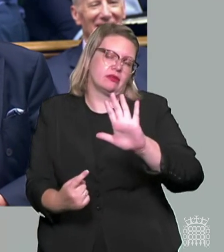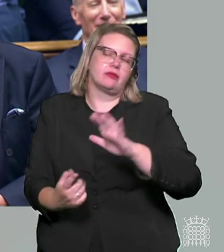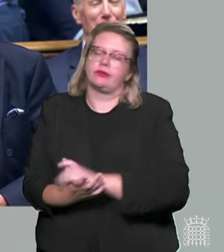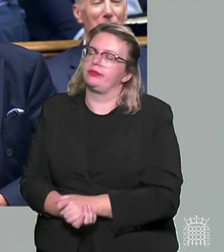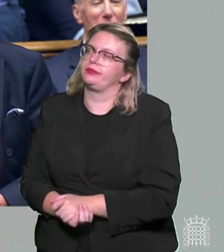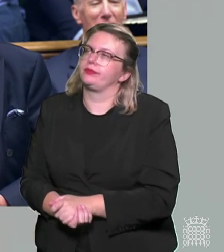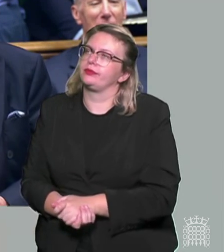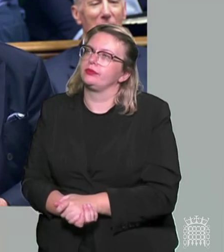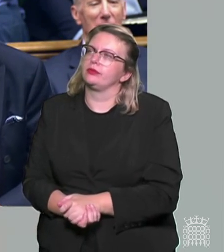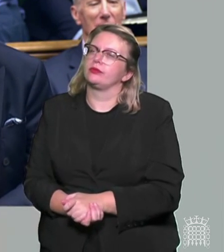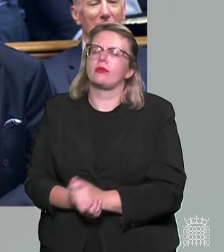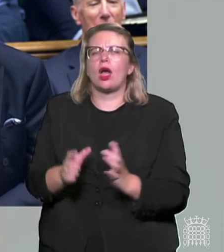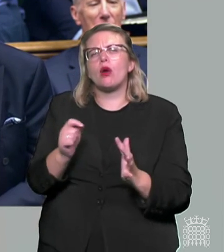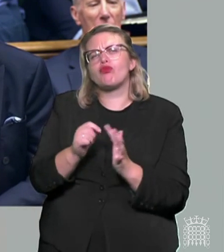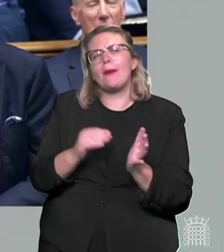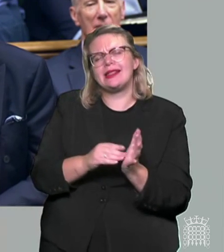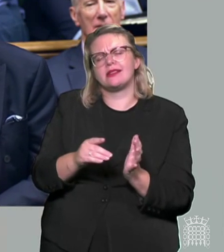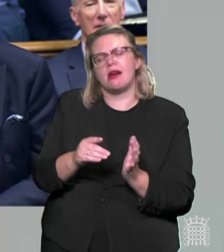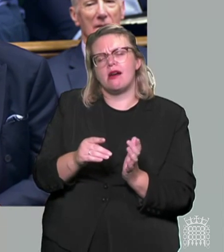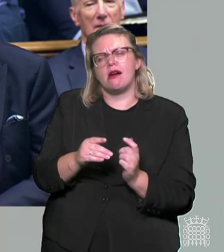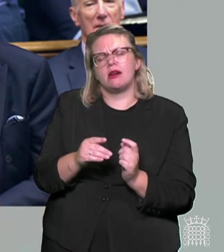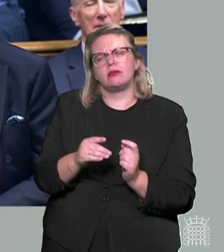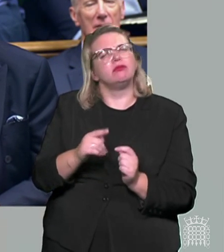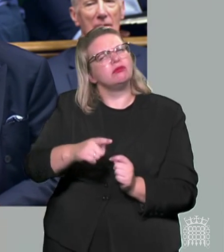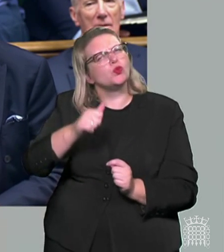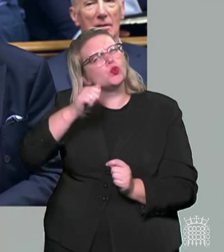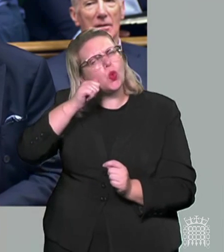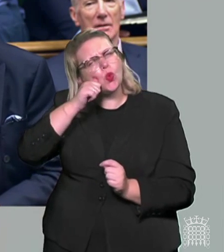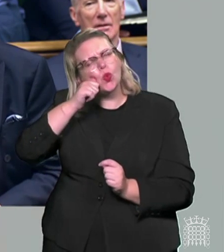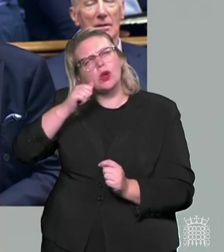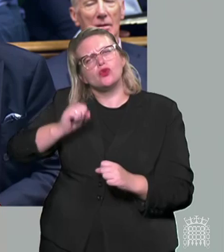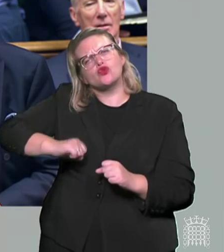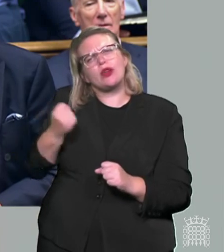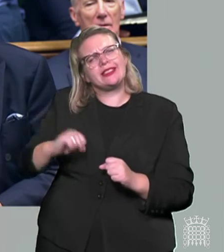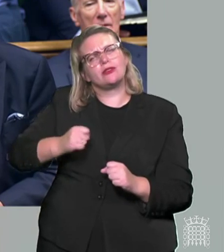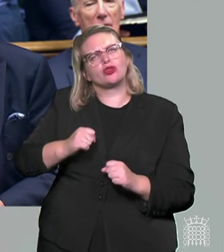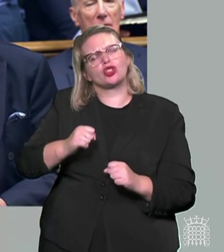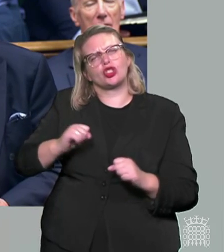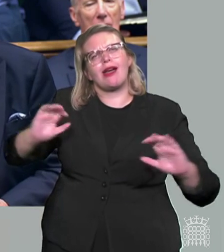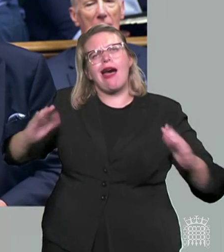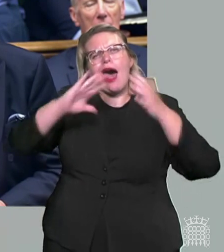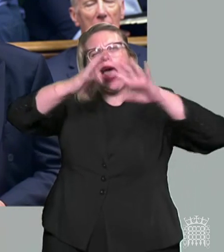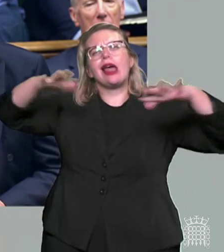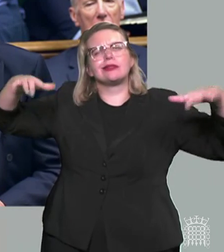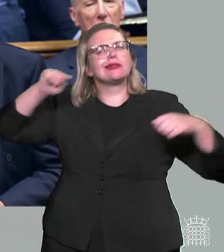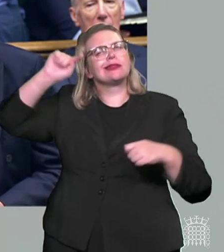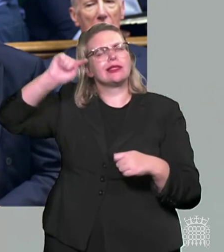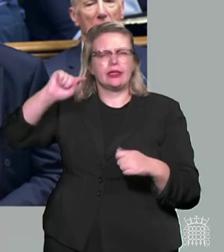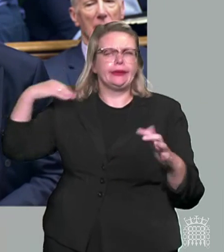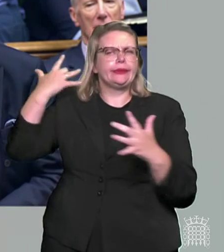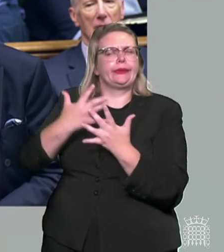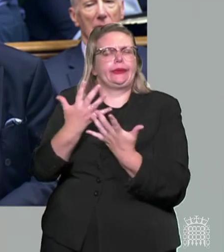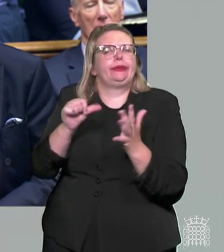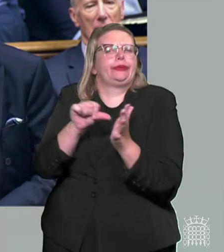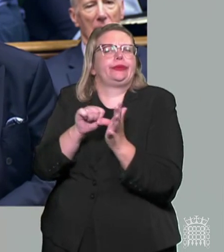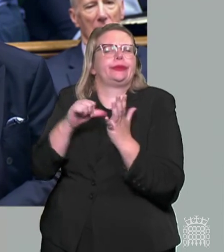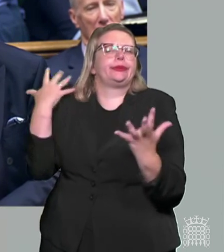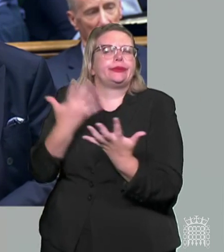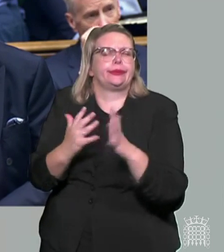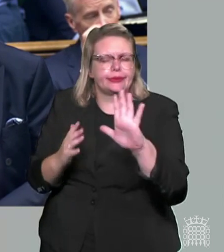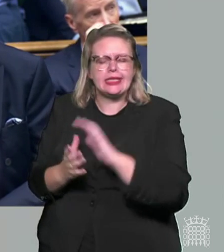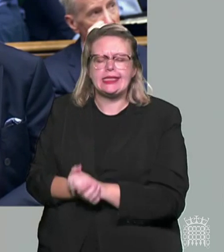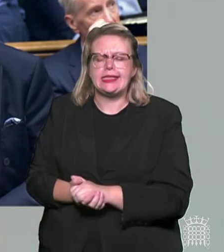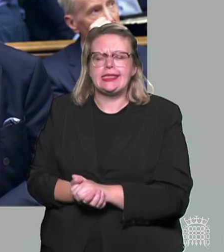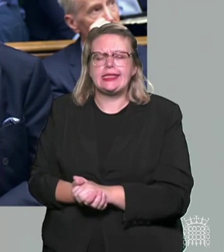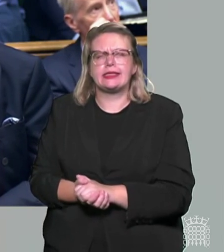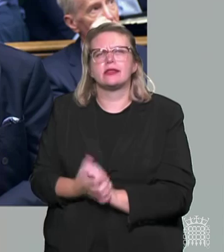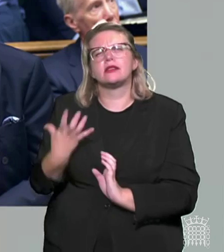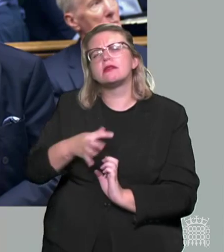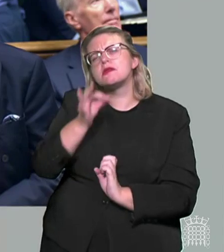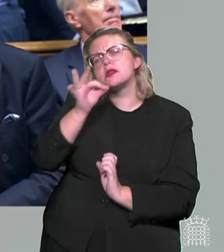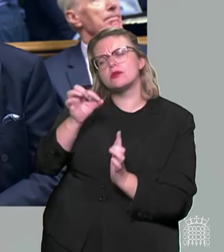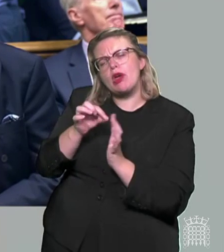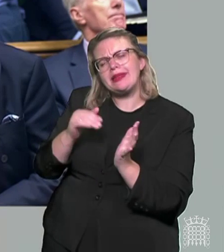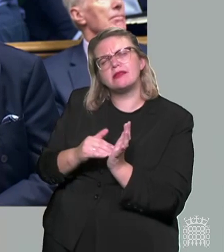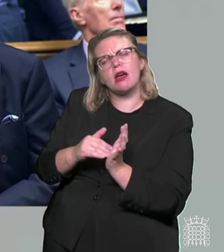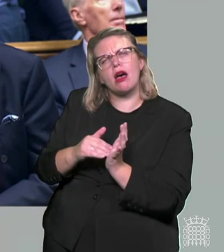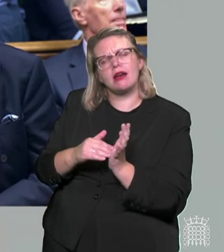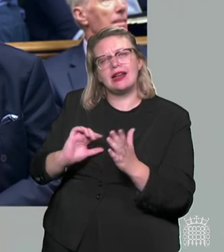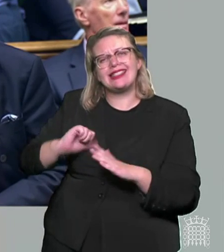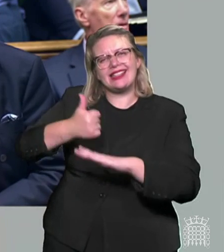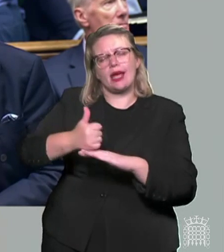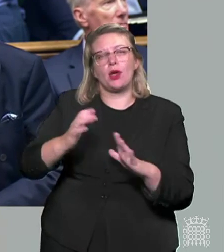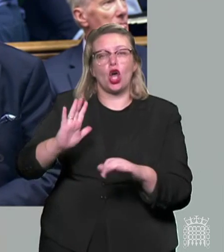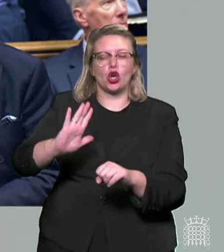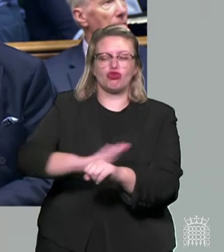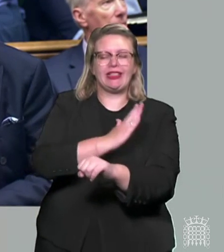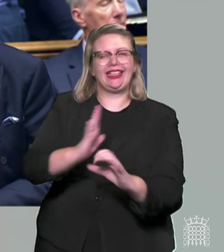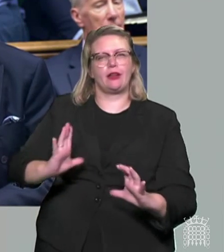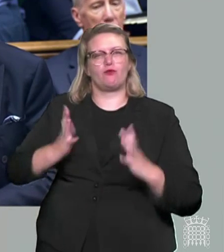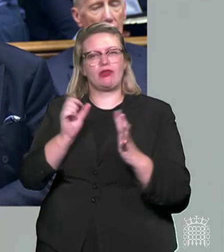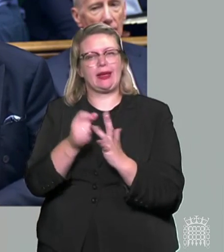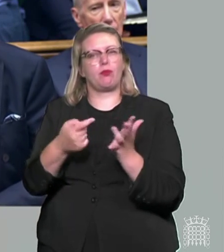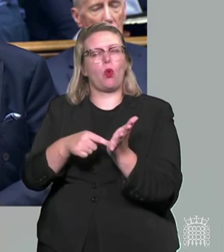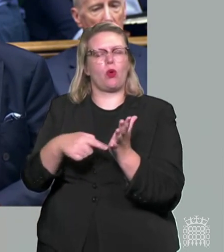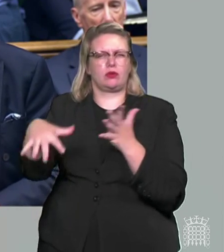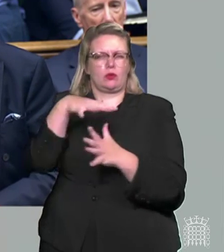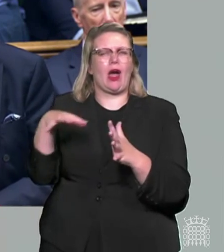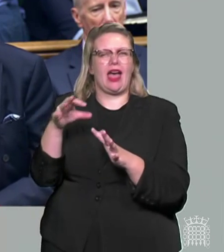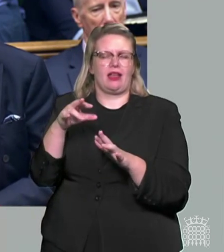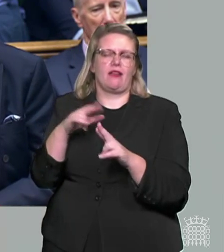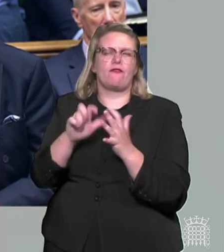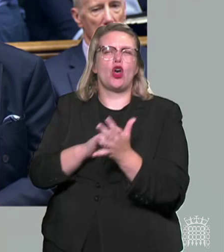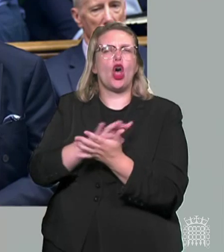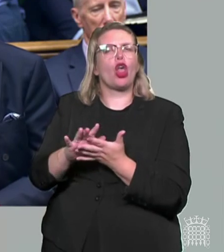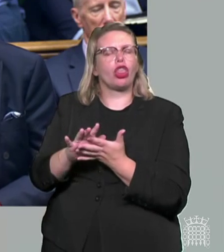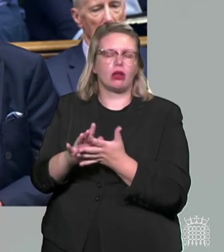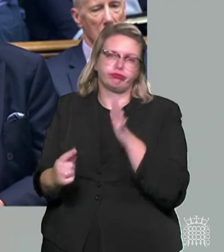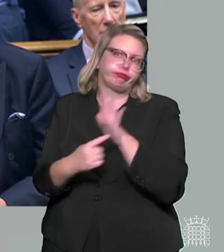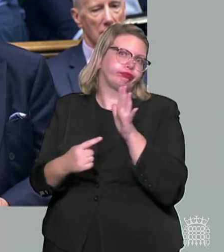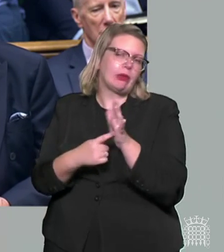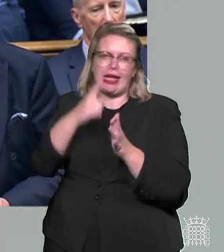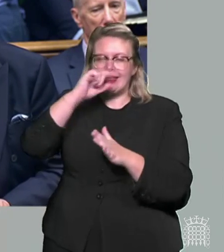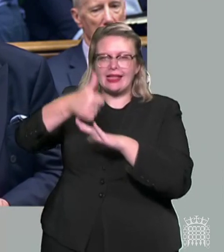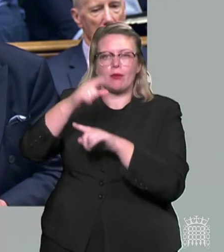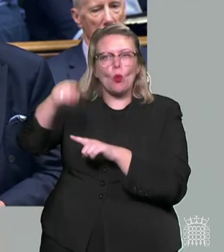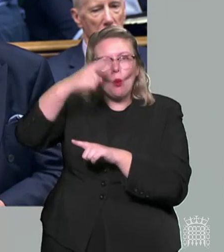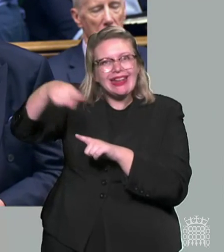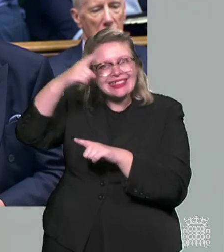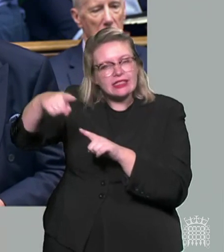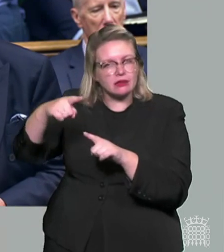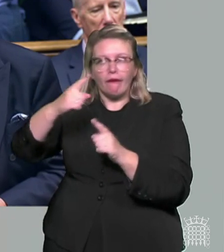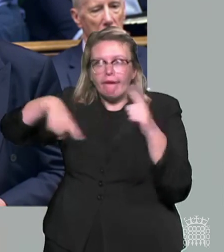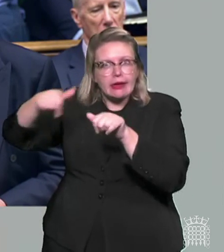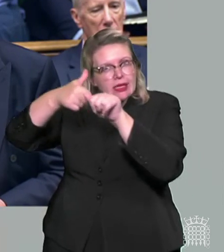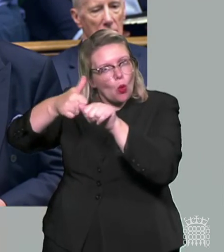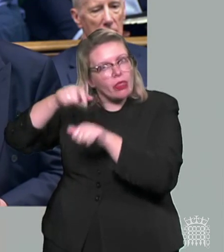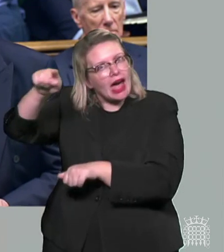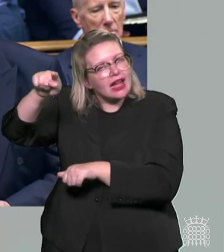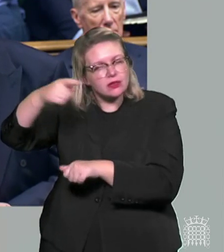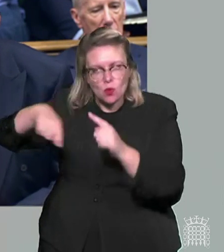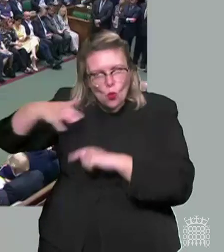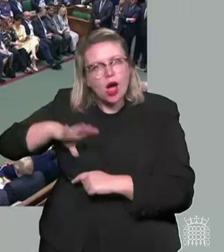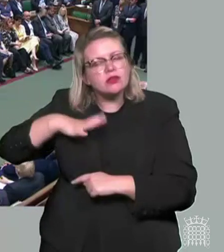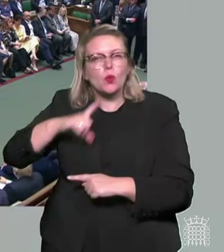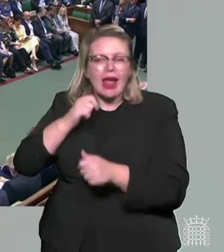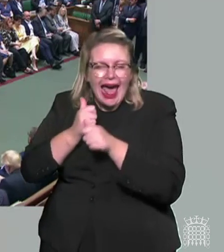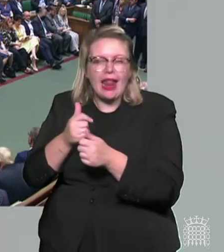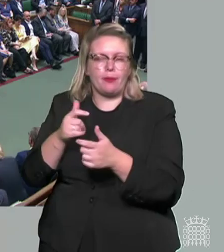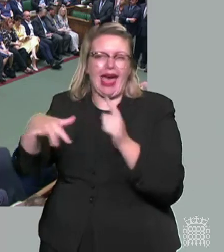He also knows that the highlands have faced great historic difficulties over the years, so I hope that he agrees that a green freeport in the Cromarty Firth is vital to harnessing wind energy; it has the full support of the industry and is vital to the prosperity of the region.